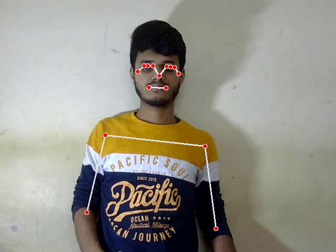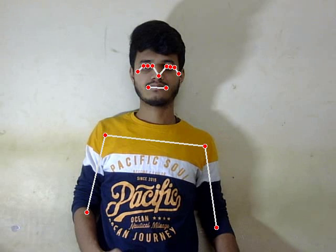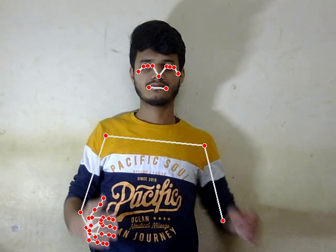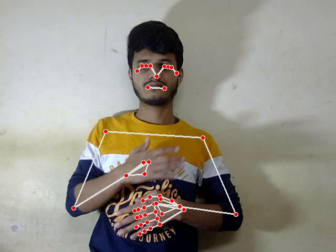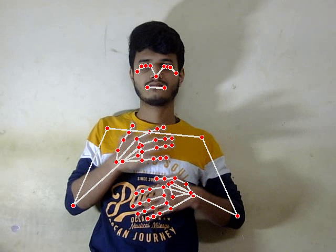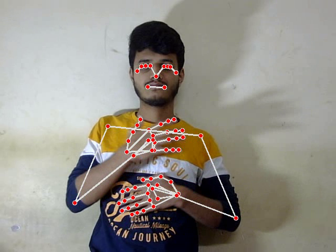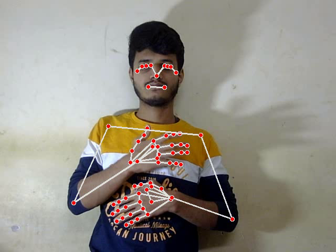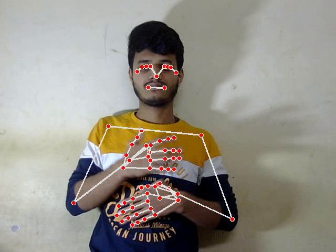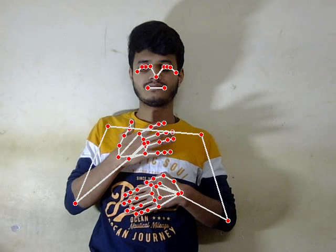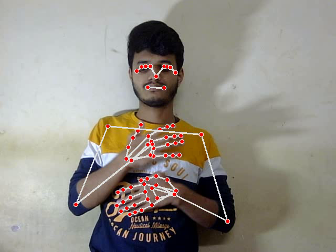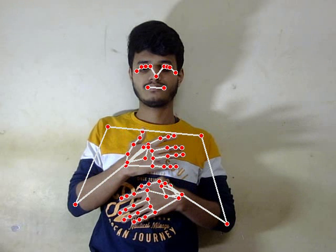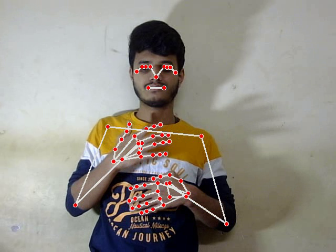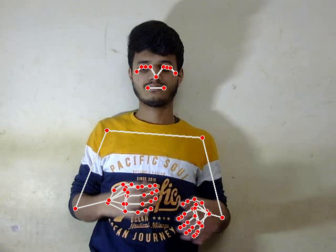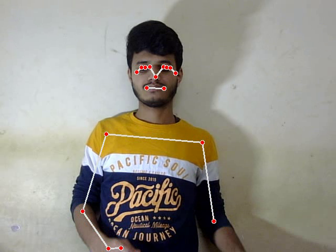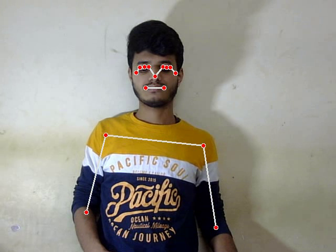happy